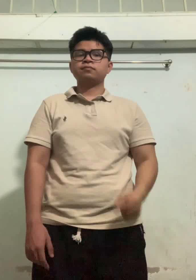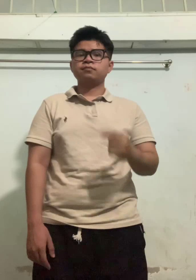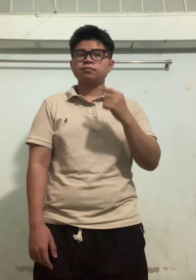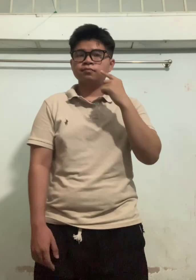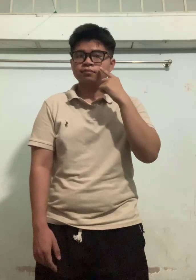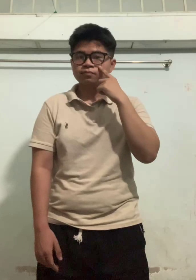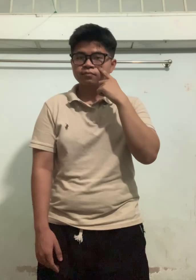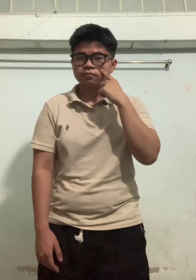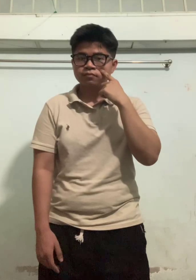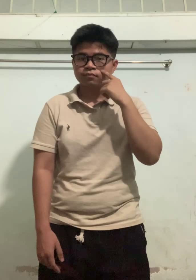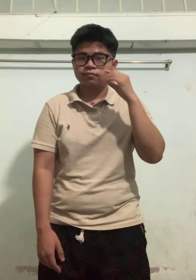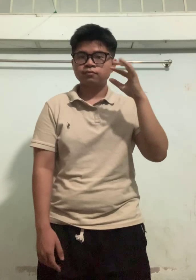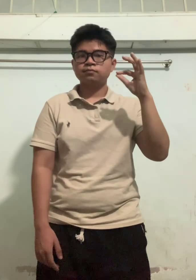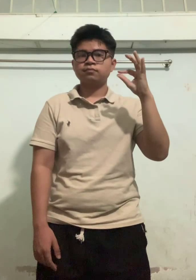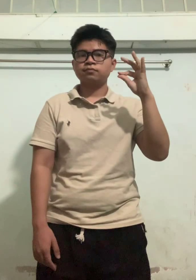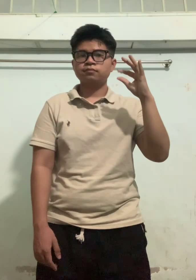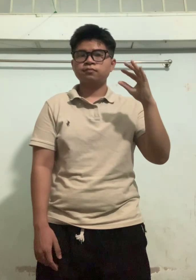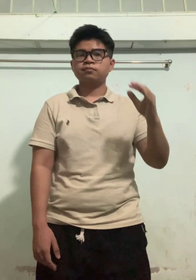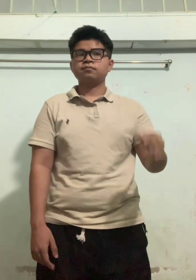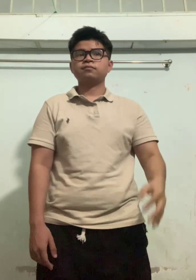lam quen